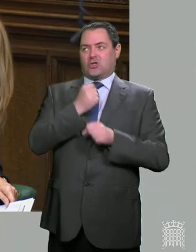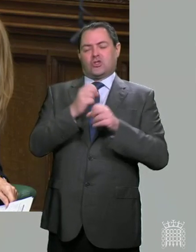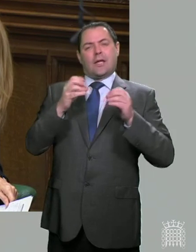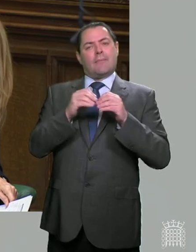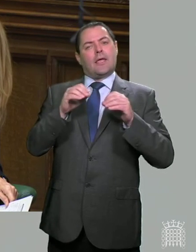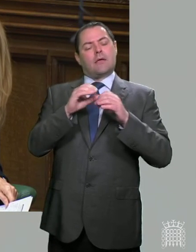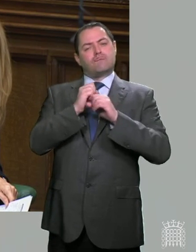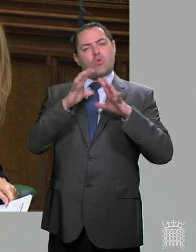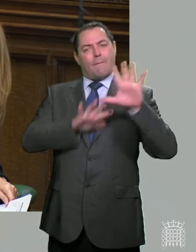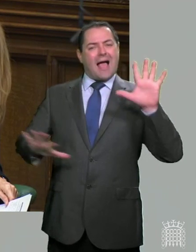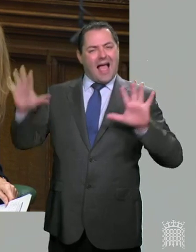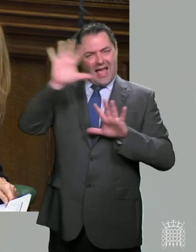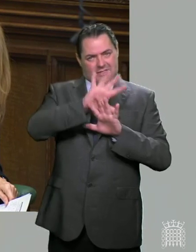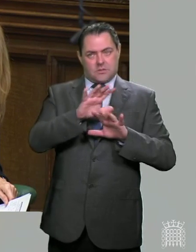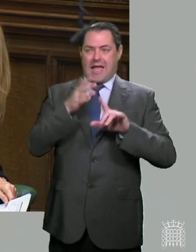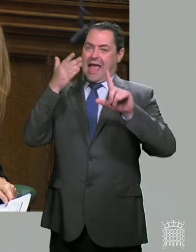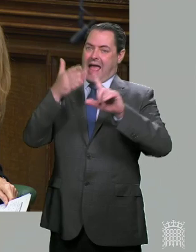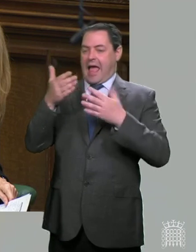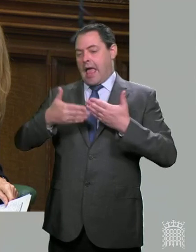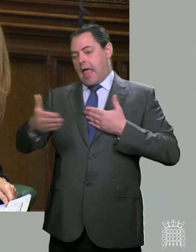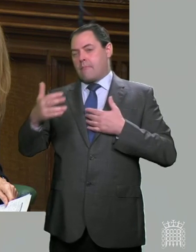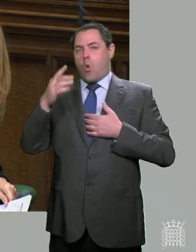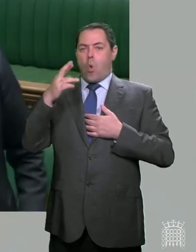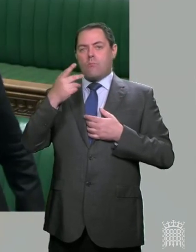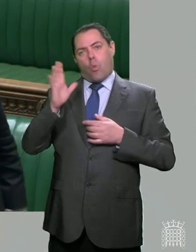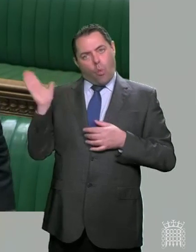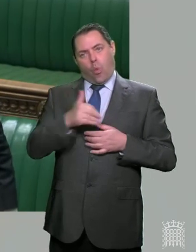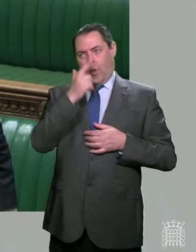We hope to get up to 100% in the course of the next few years.